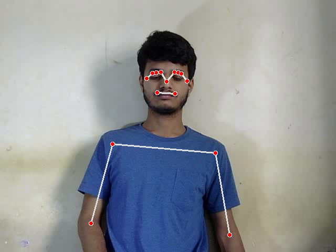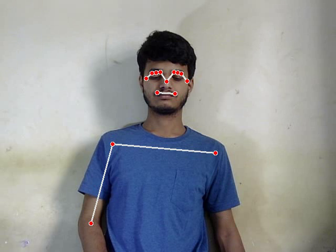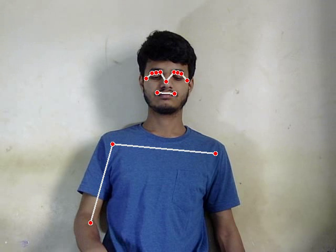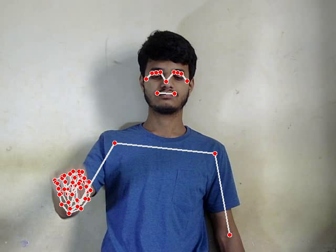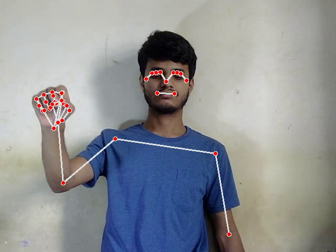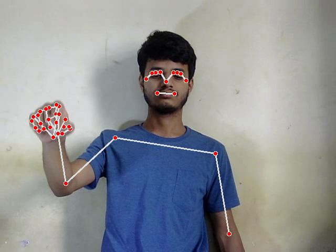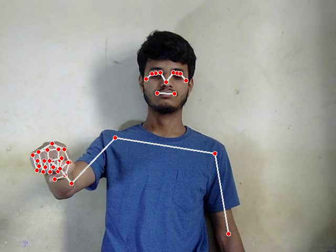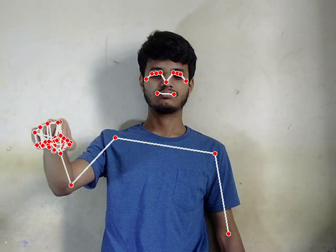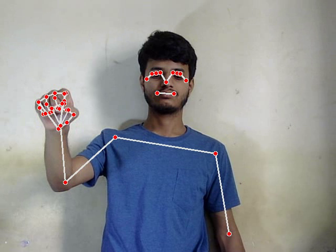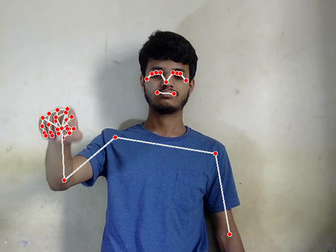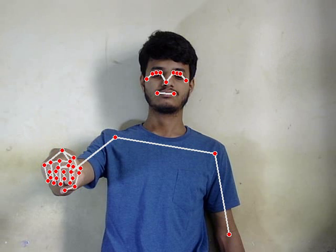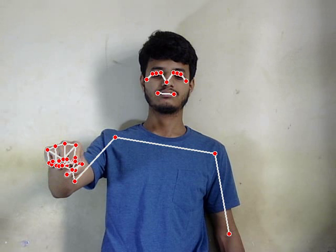yes